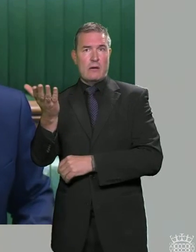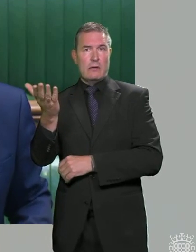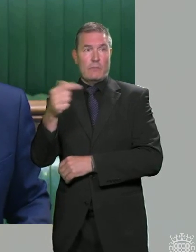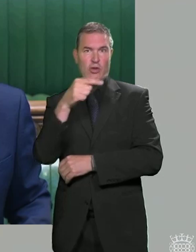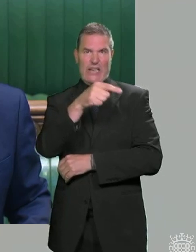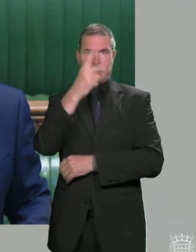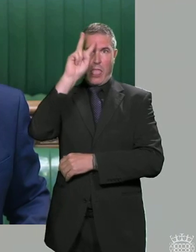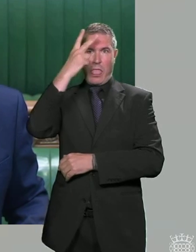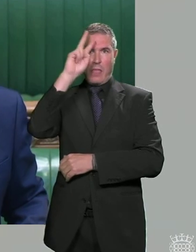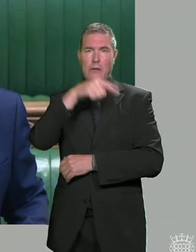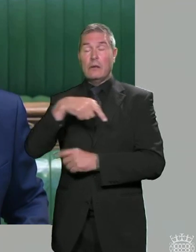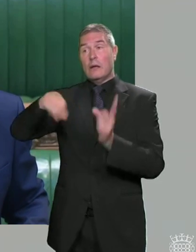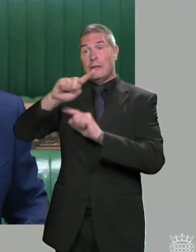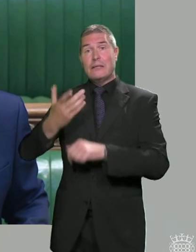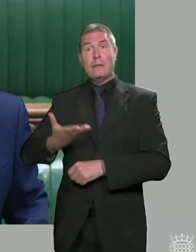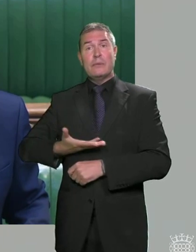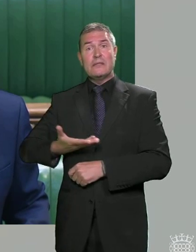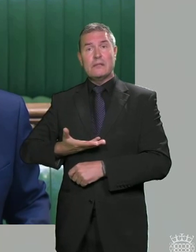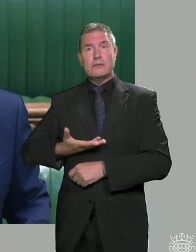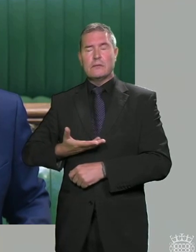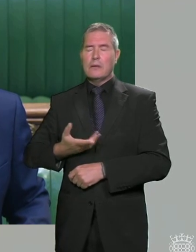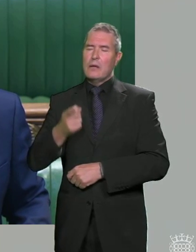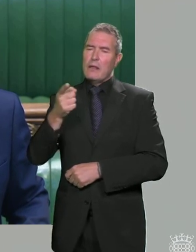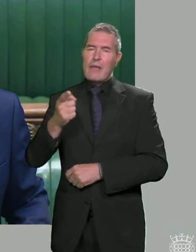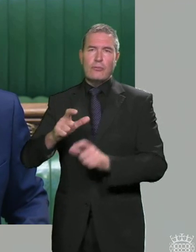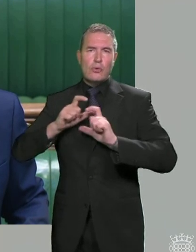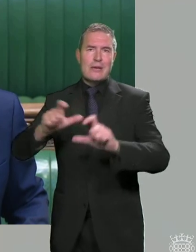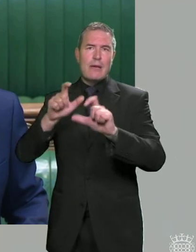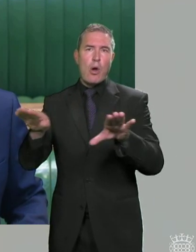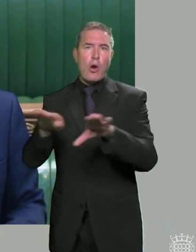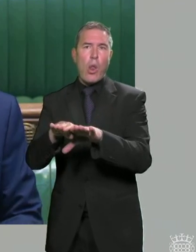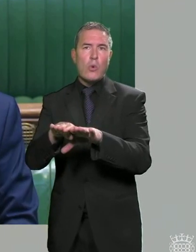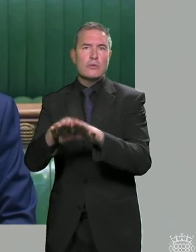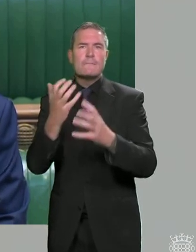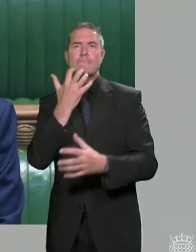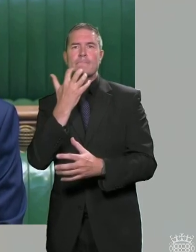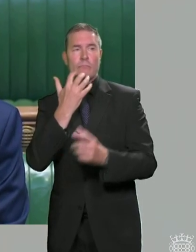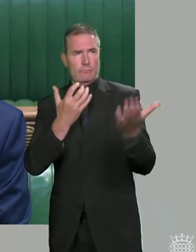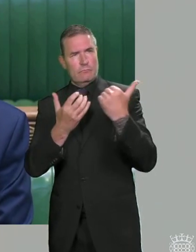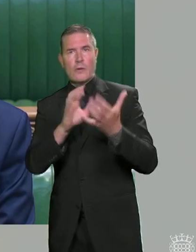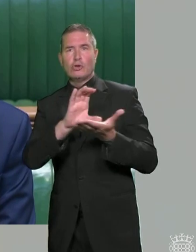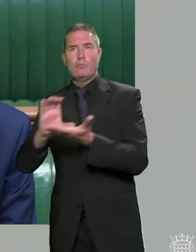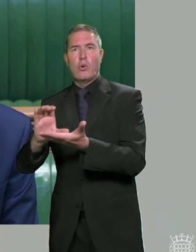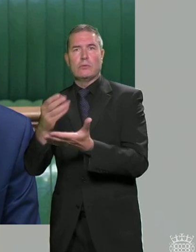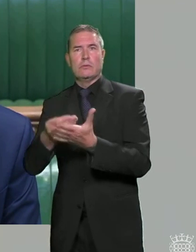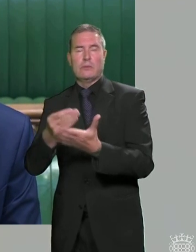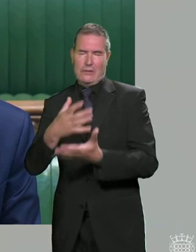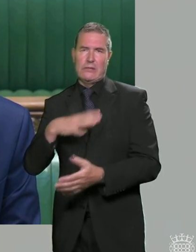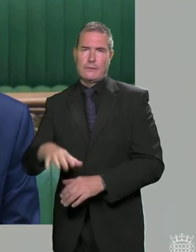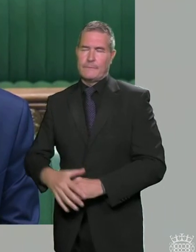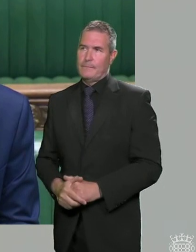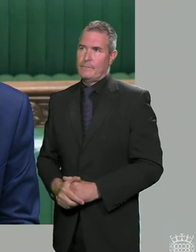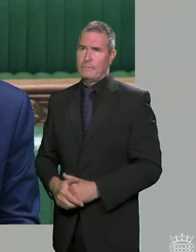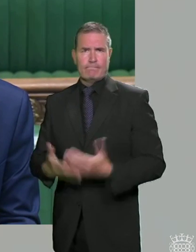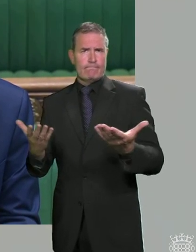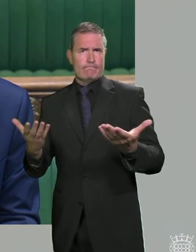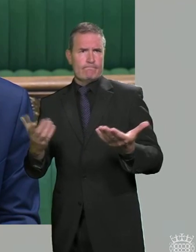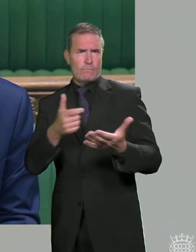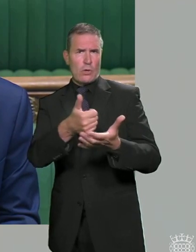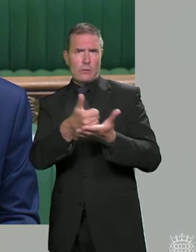All they ask is that if they have to keep their businesses closed, they get the support they need, but where is it?